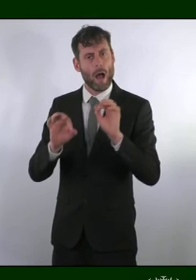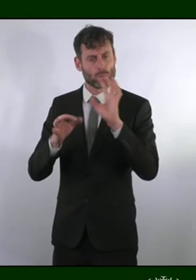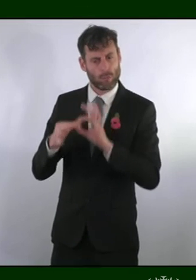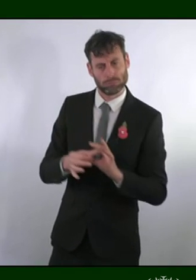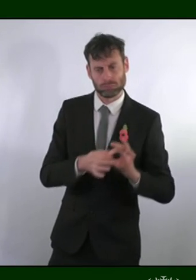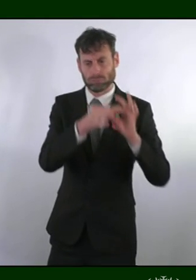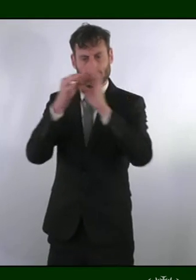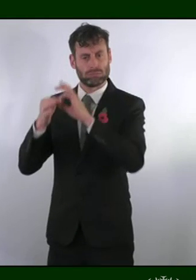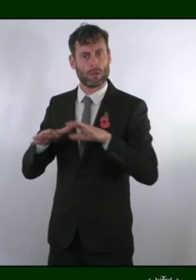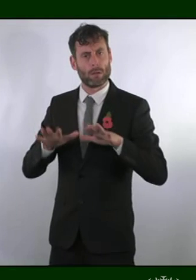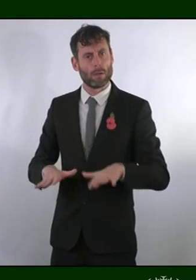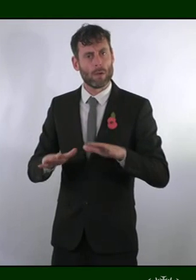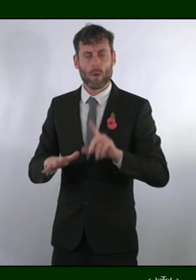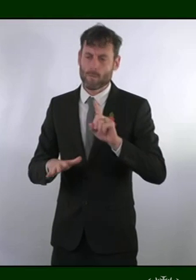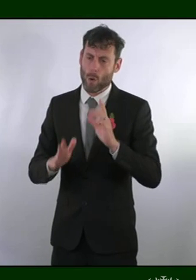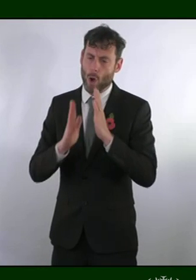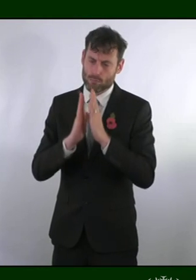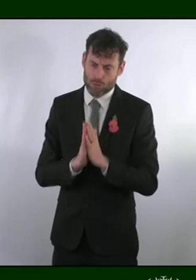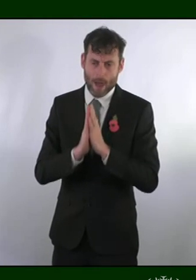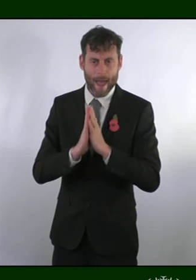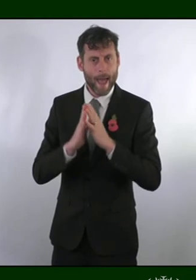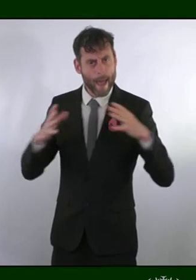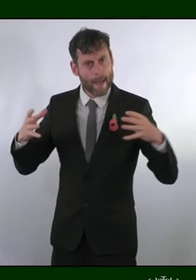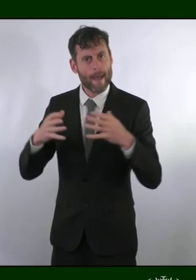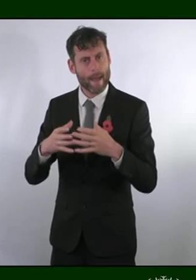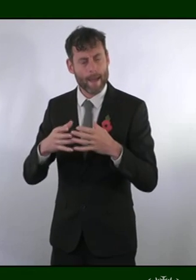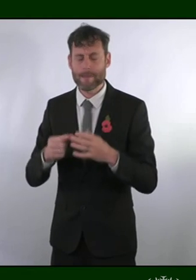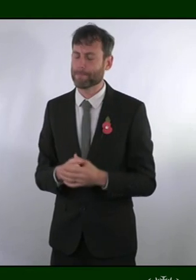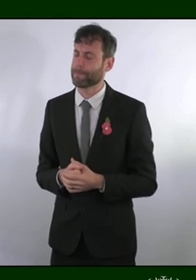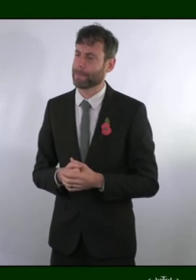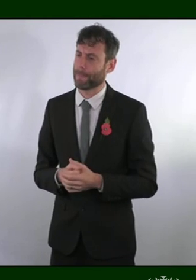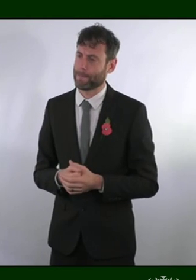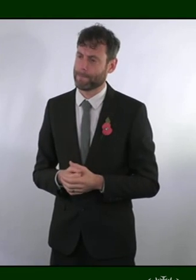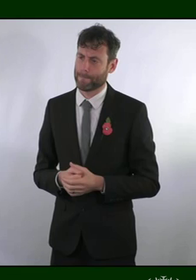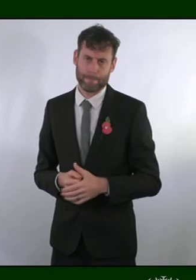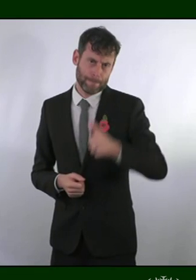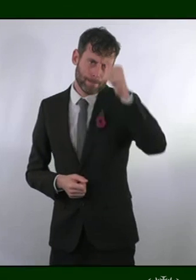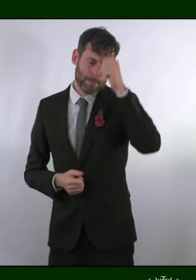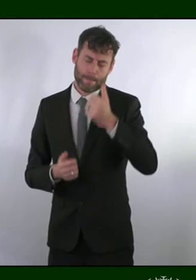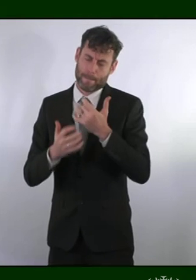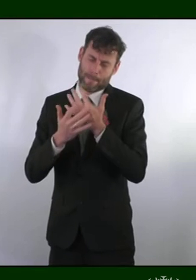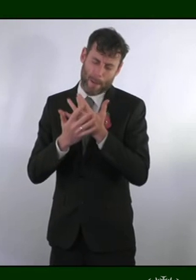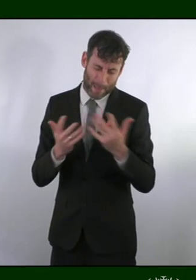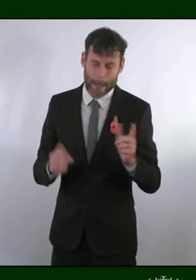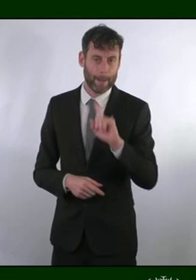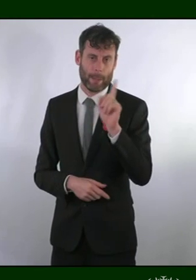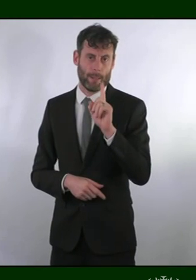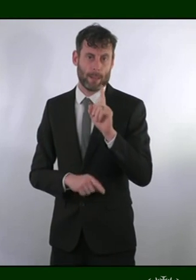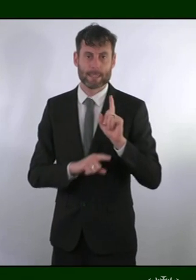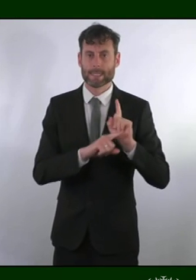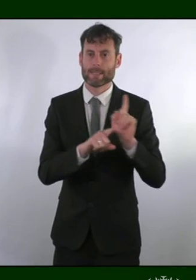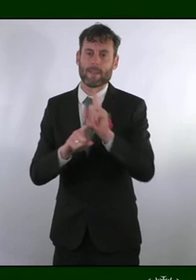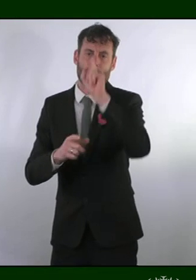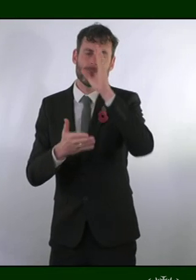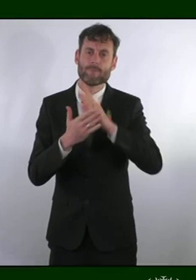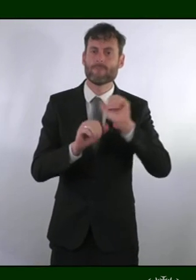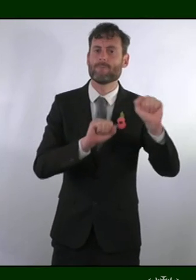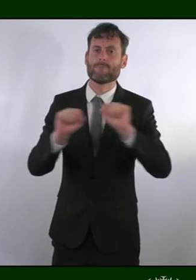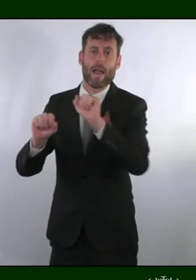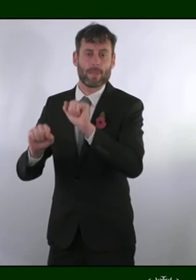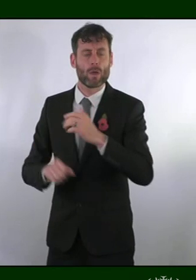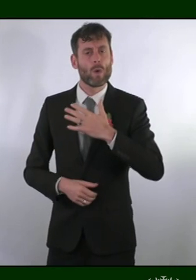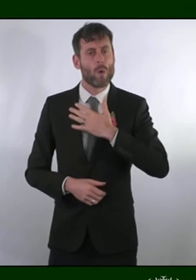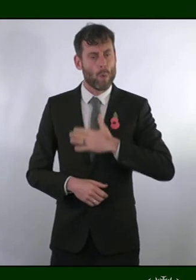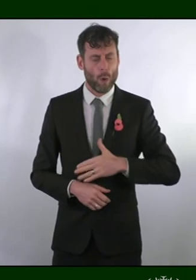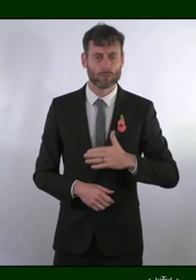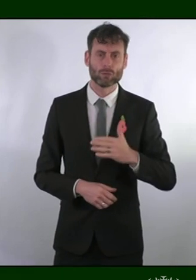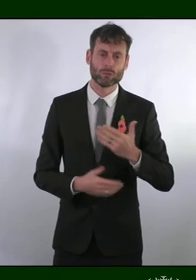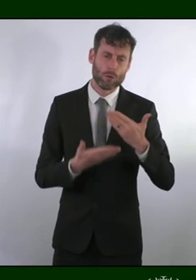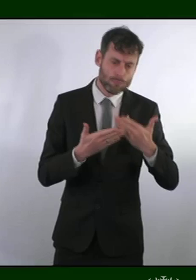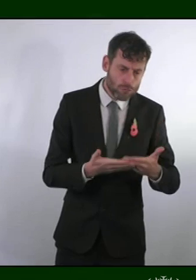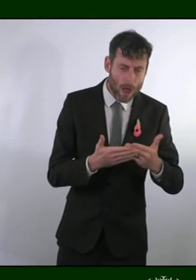The Prime Minister, I know, is very well aware of the persecution suffered by countless people of faith across the world for wanting to pray and manifest their faith.